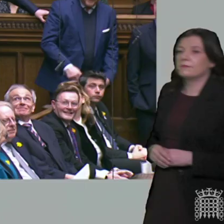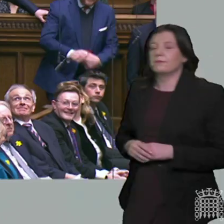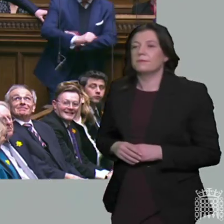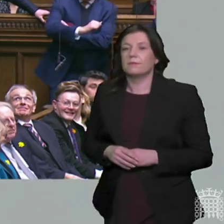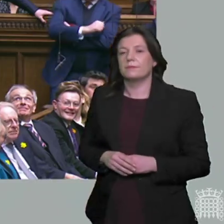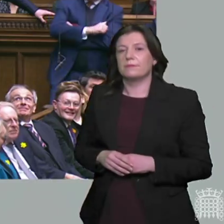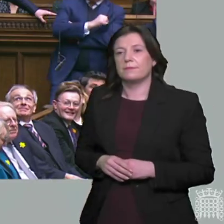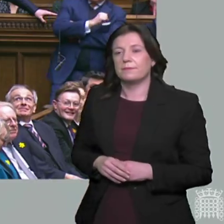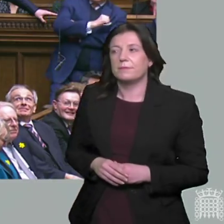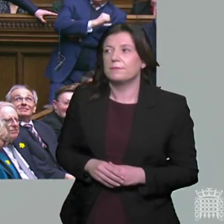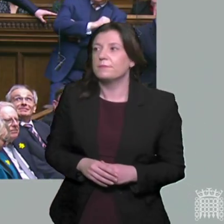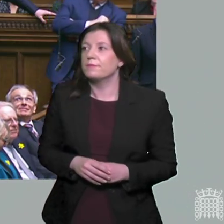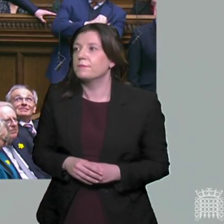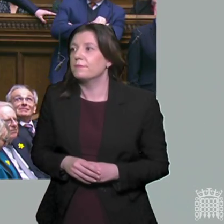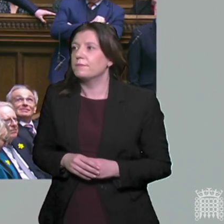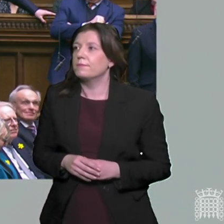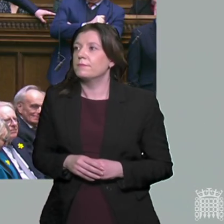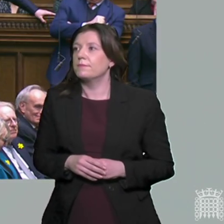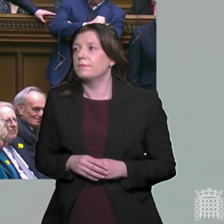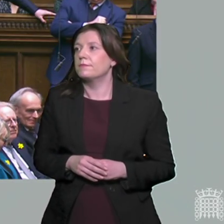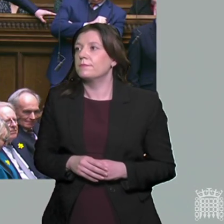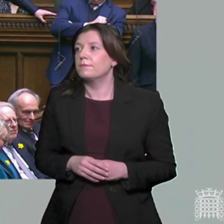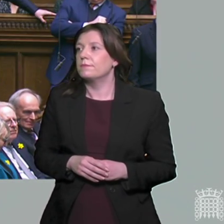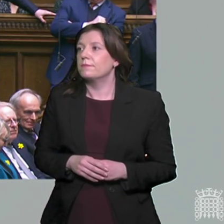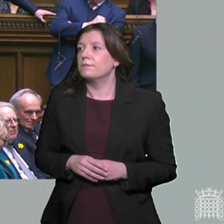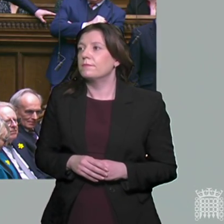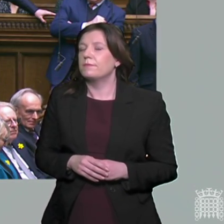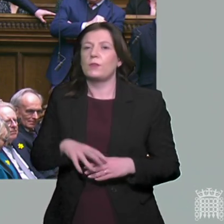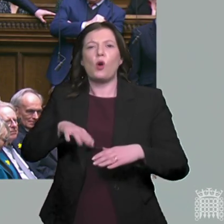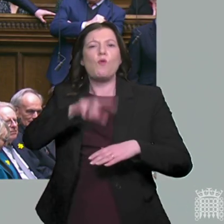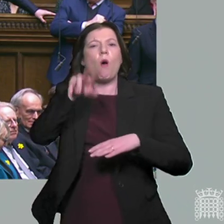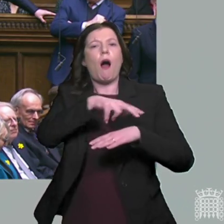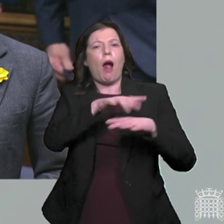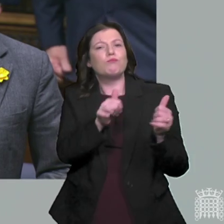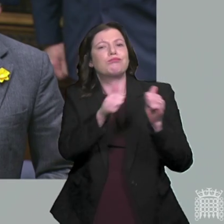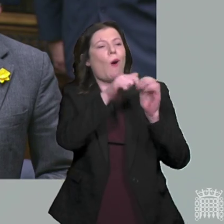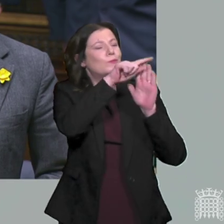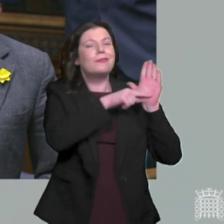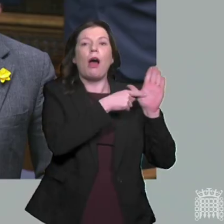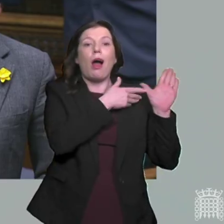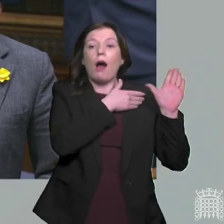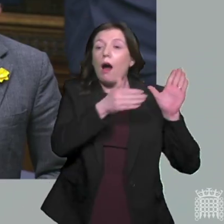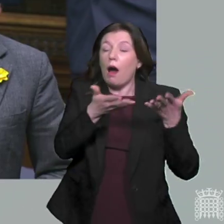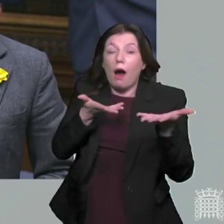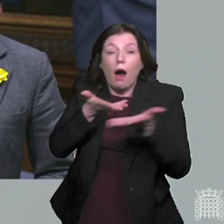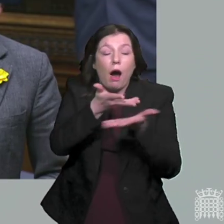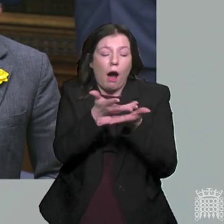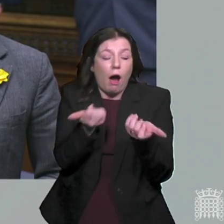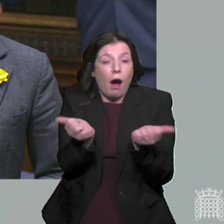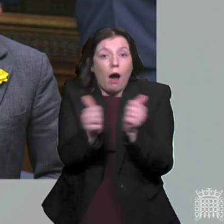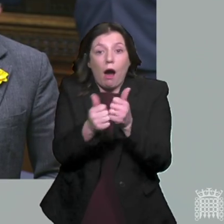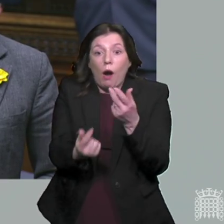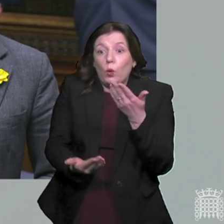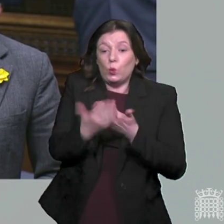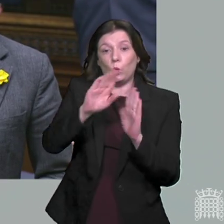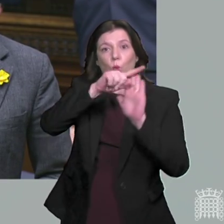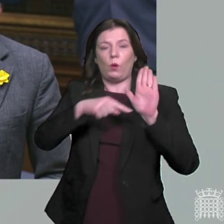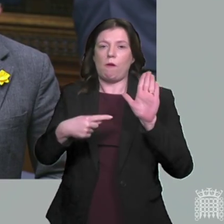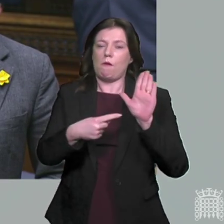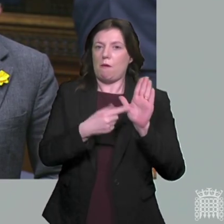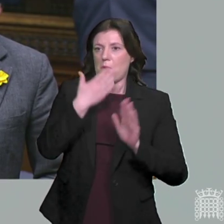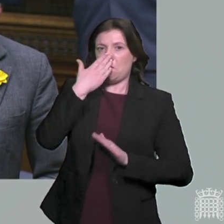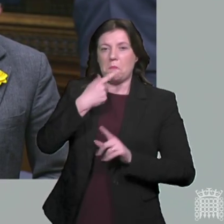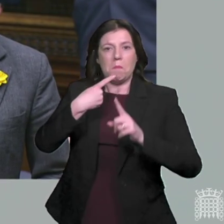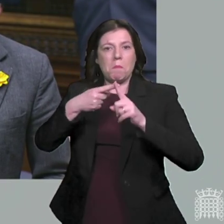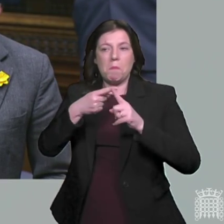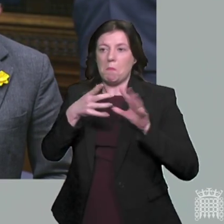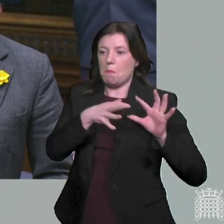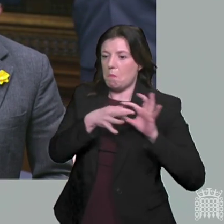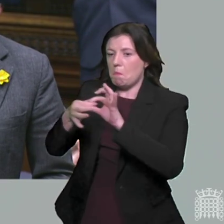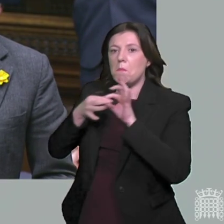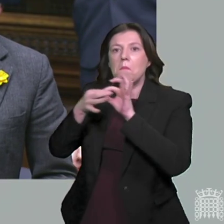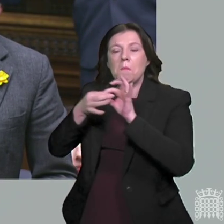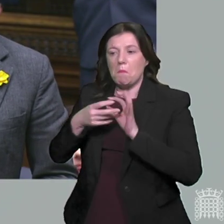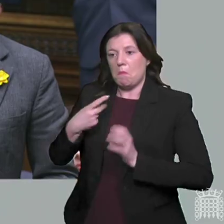I warmly welcome the Prime Minister’s work to resolve the Rubik’s cube of the Northern Ireland protocol, opening up the prospect of resuming more positive relations with our nearest neighbours.